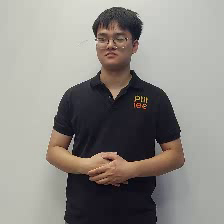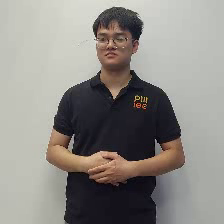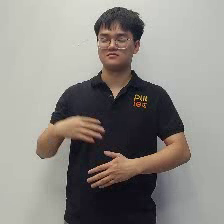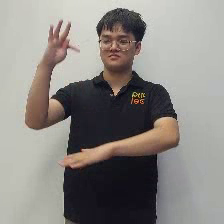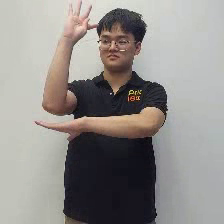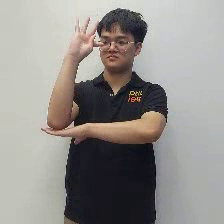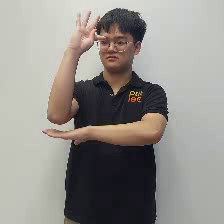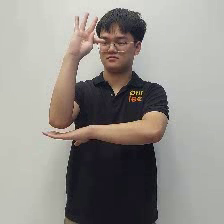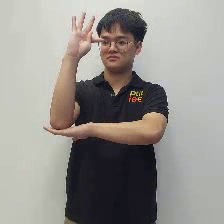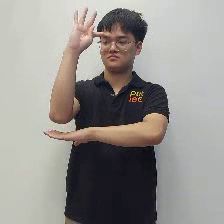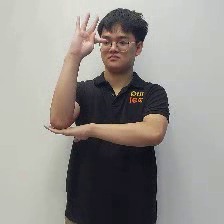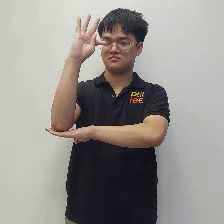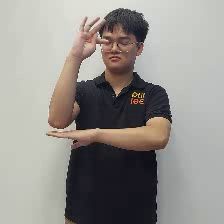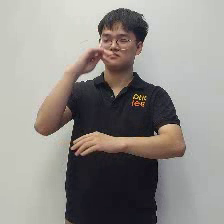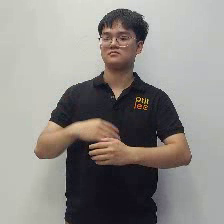Trưa